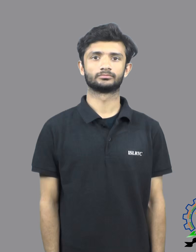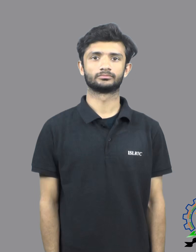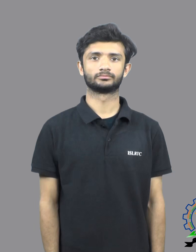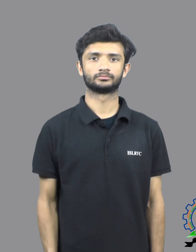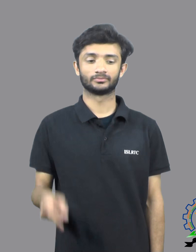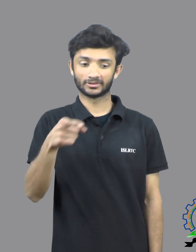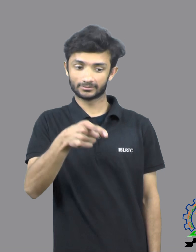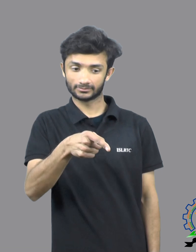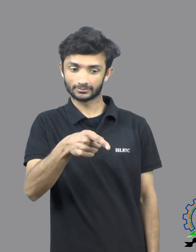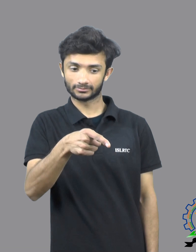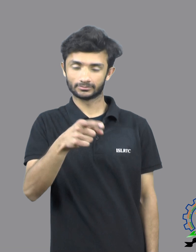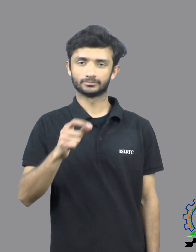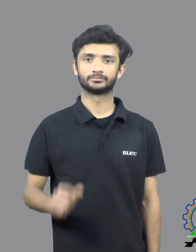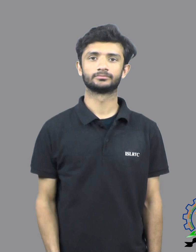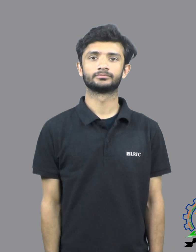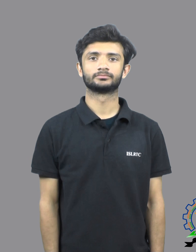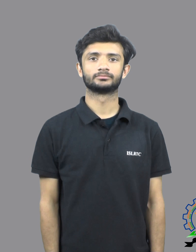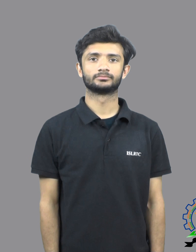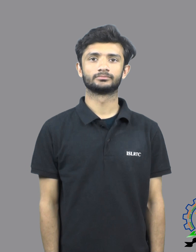It